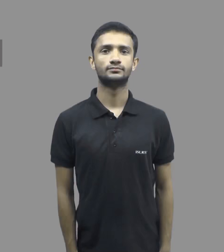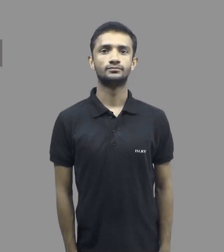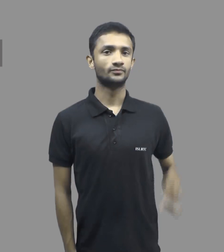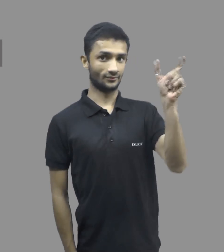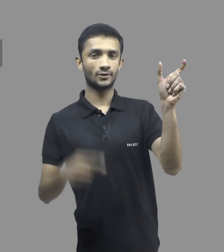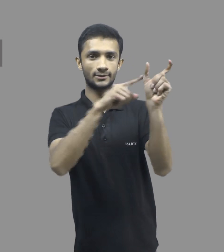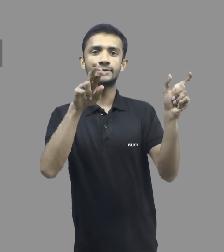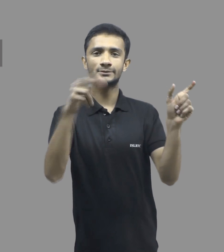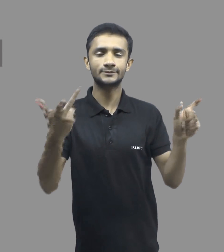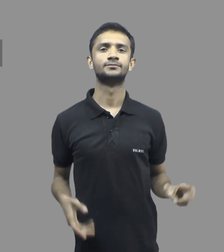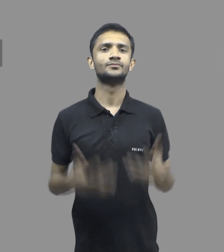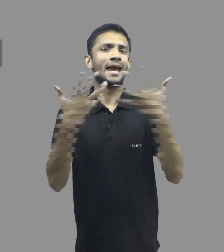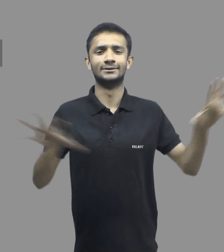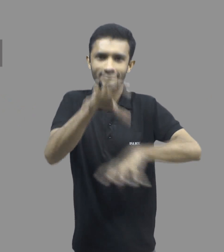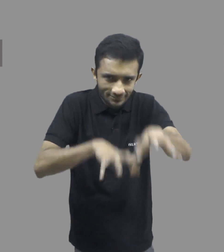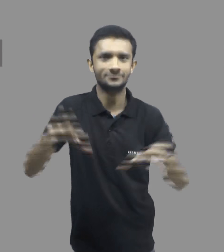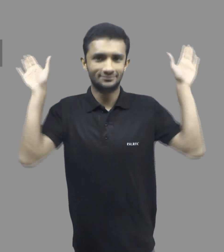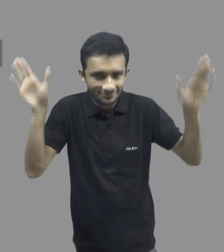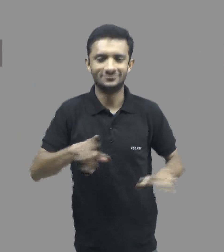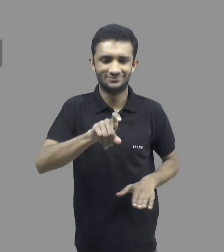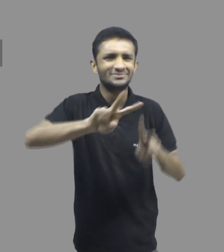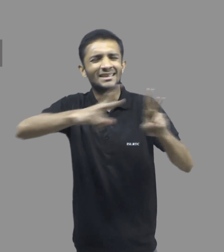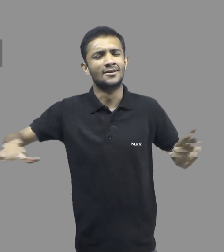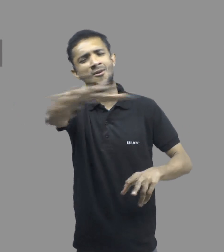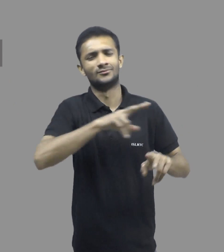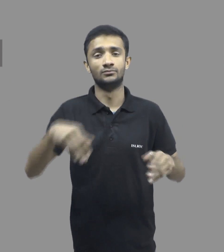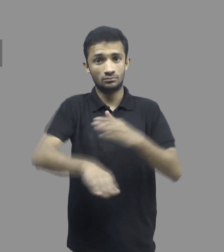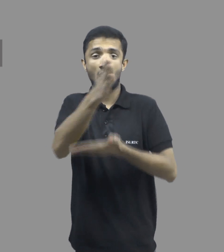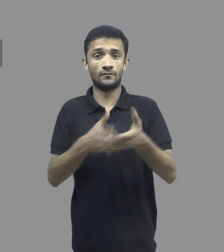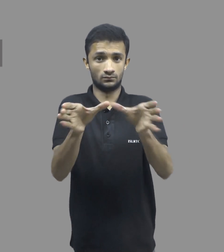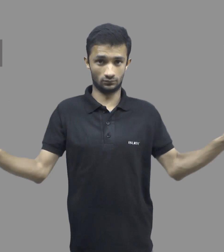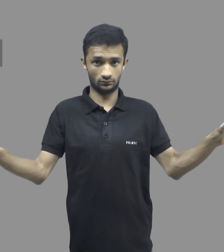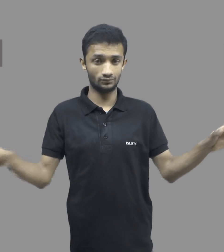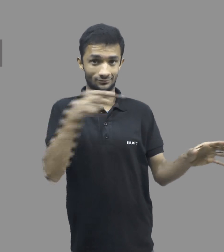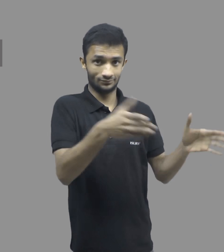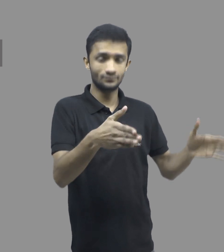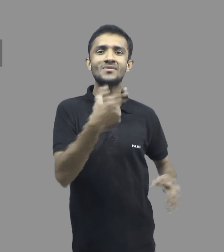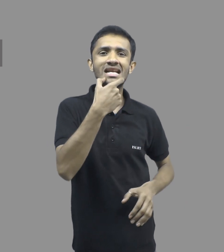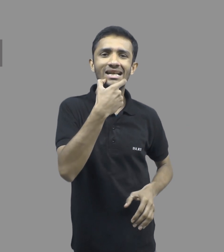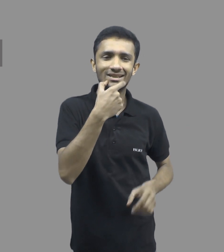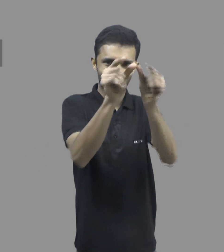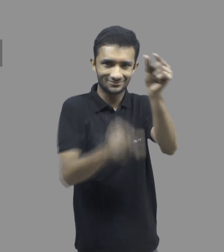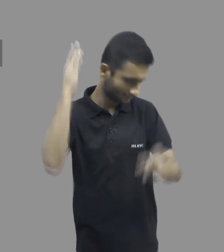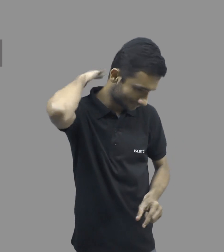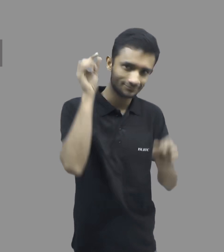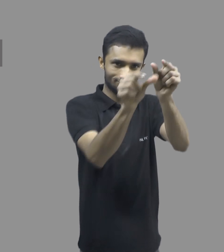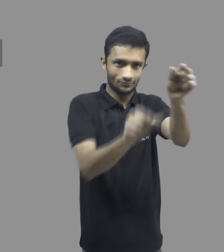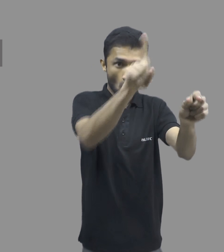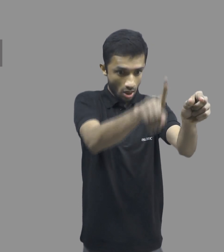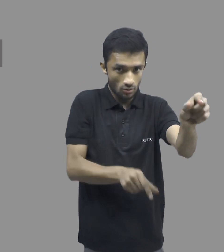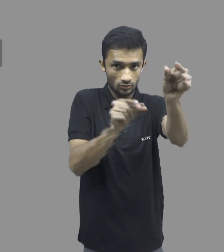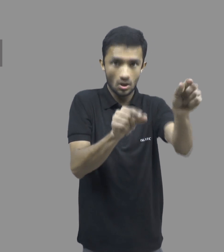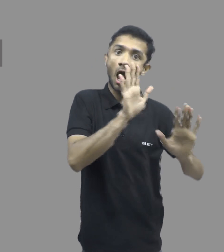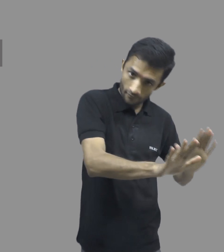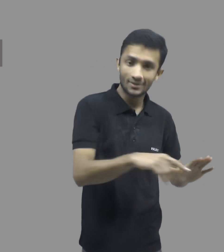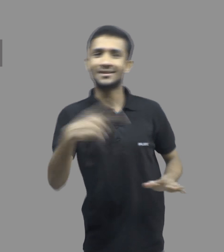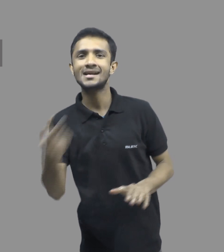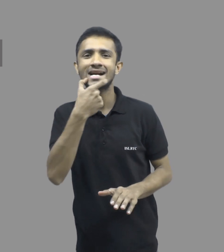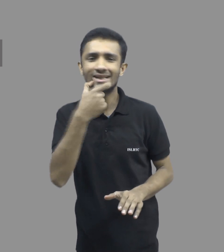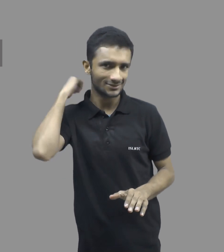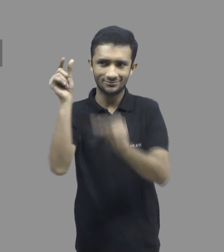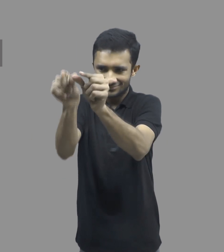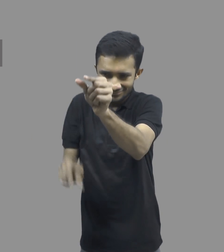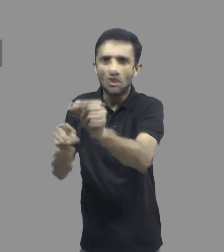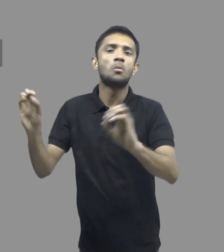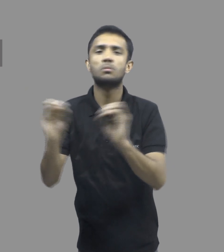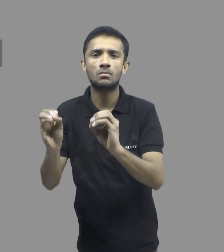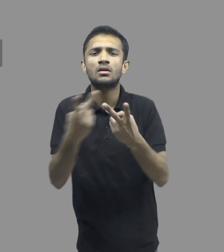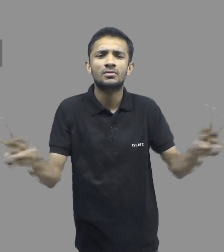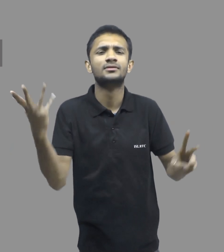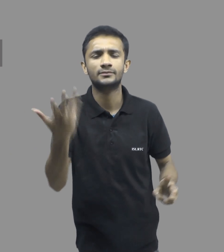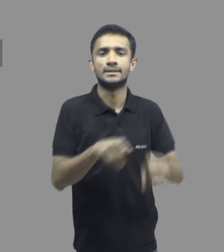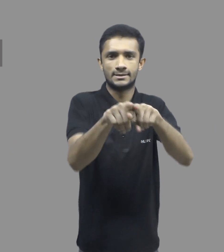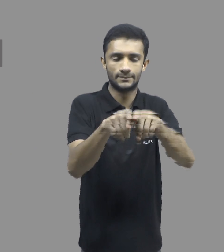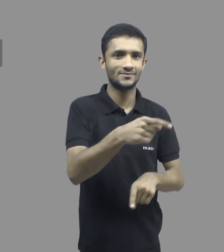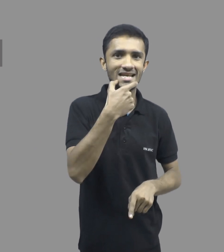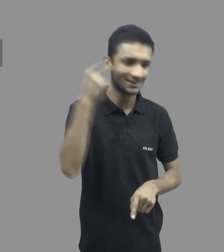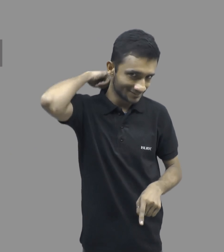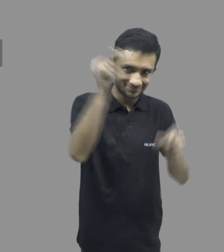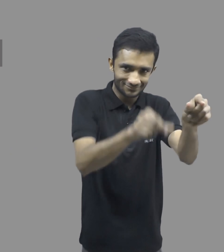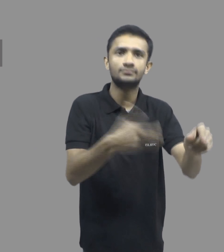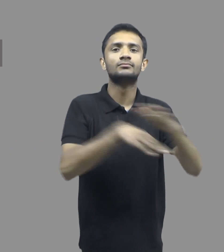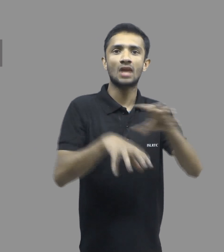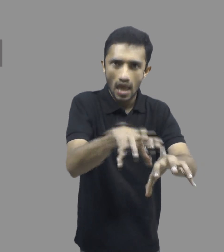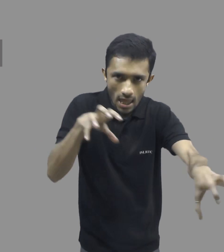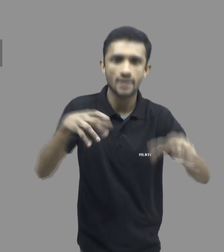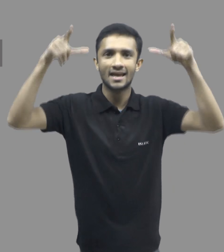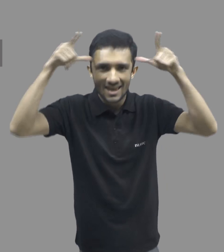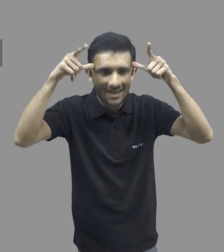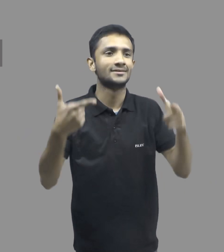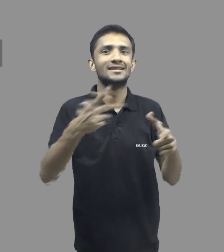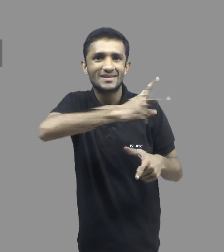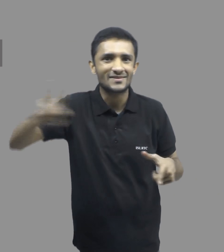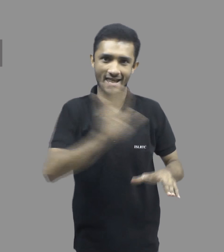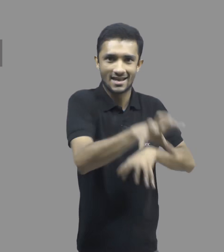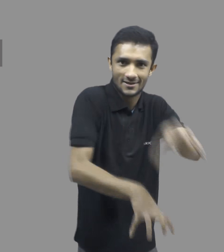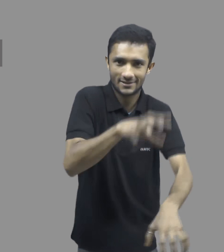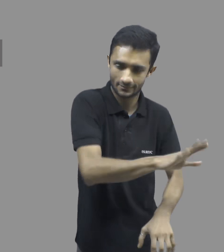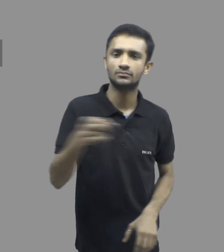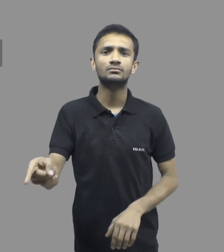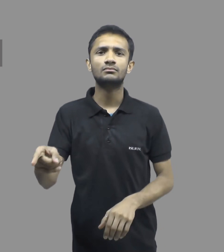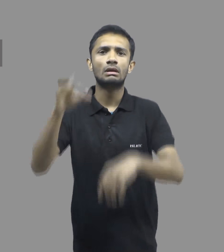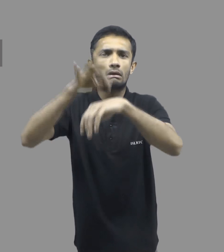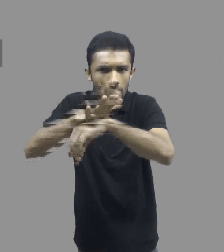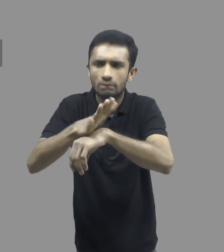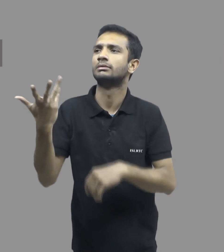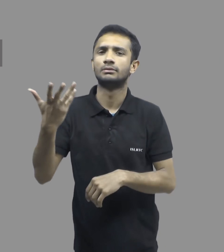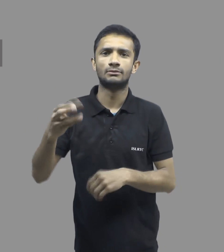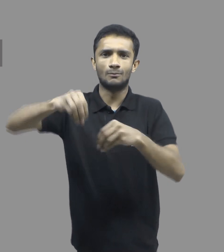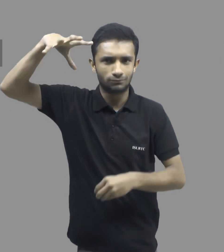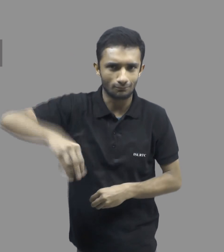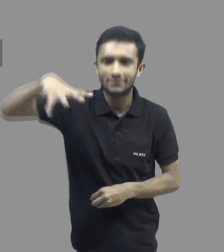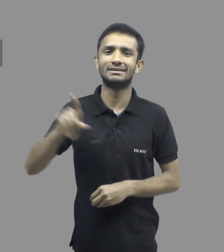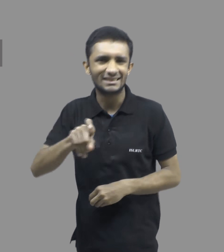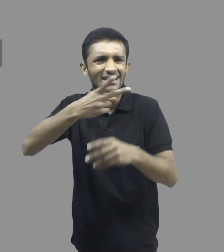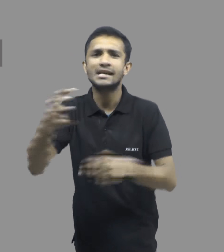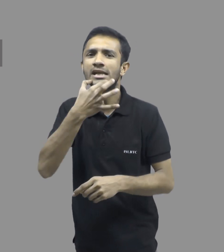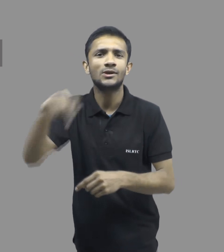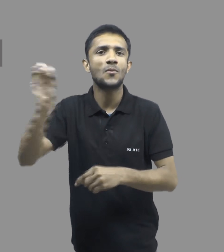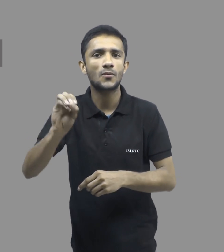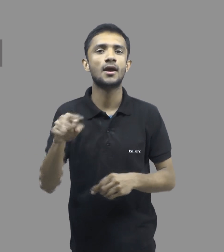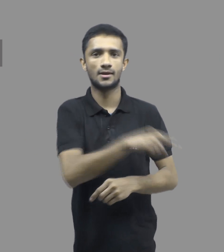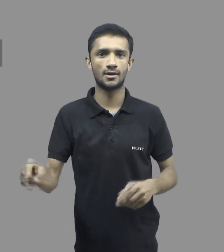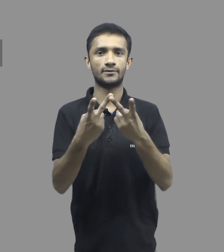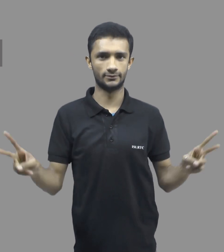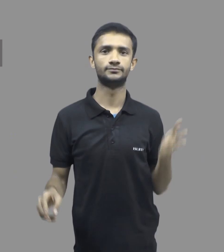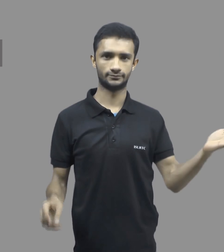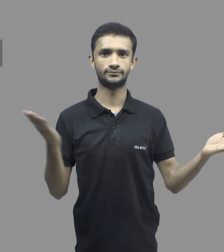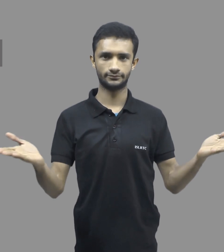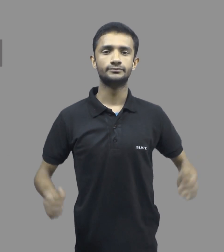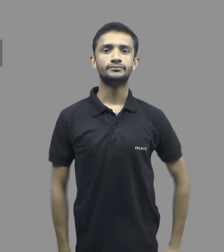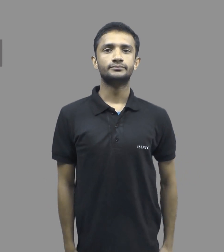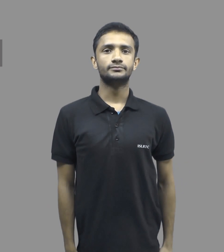Vertebrates and Invertebrates